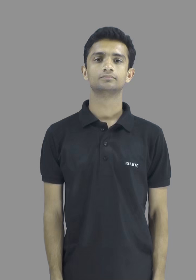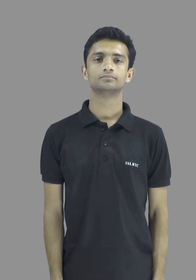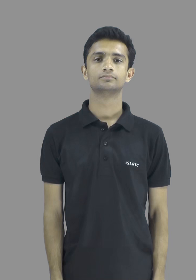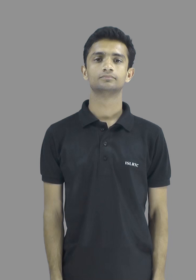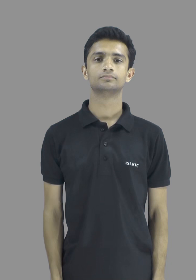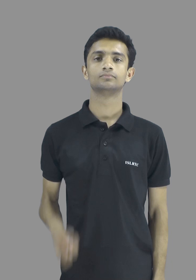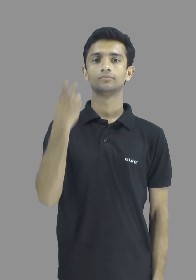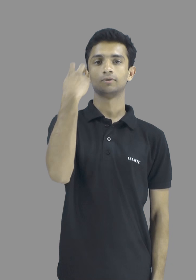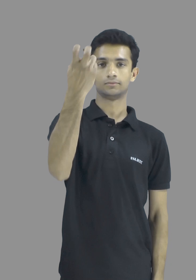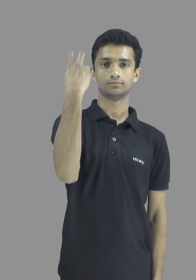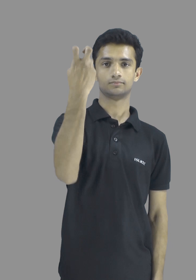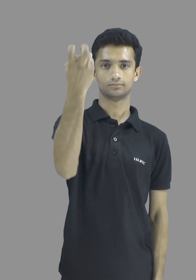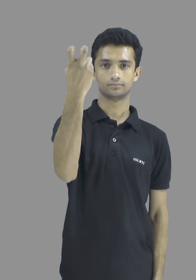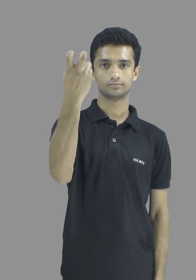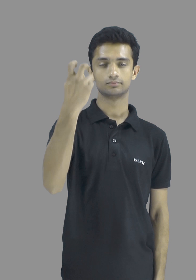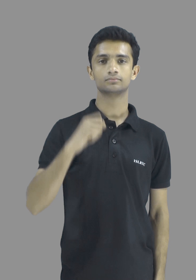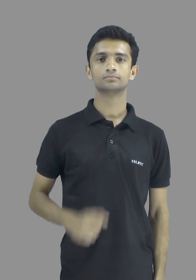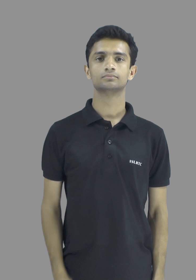Knock